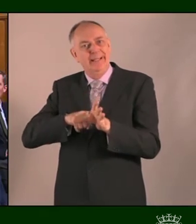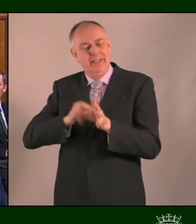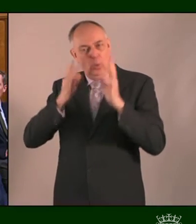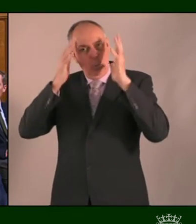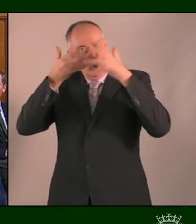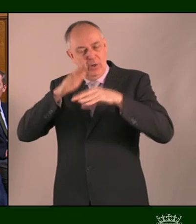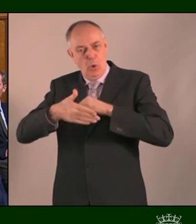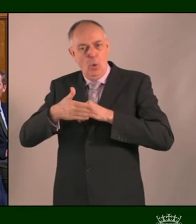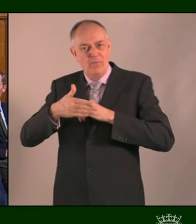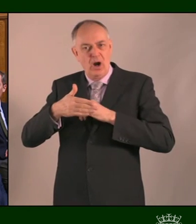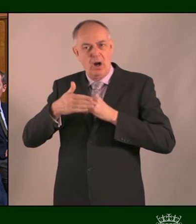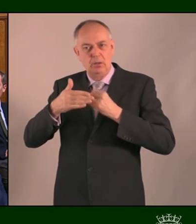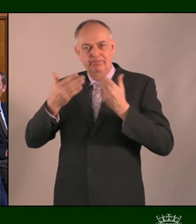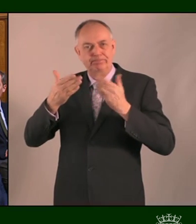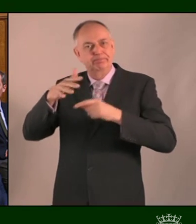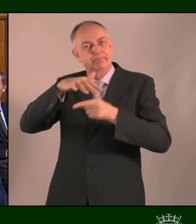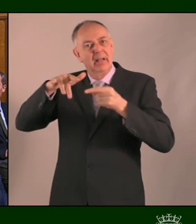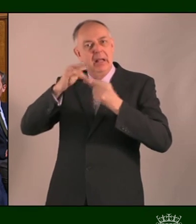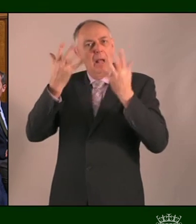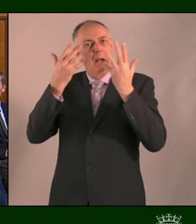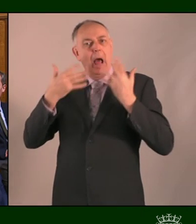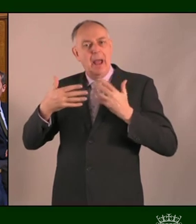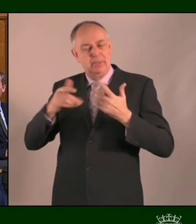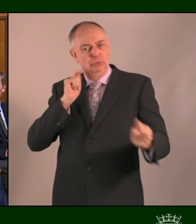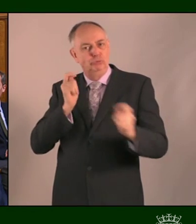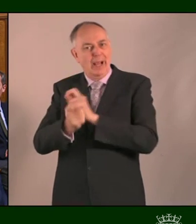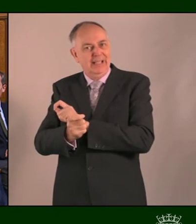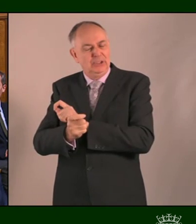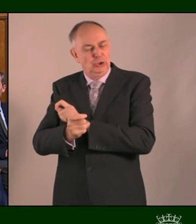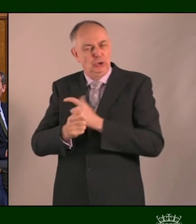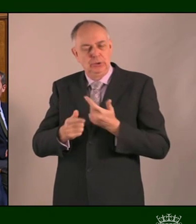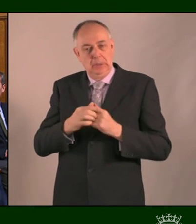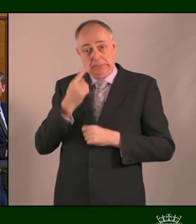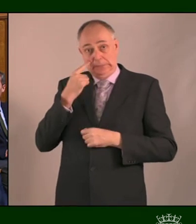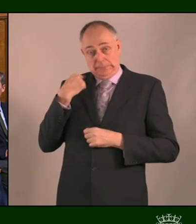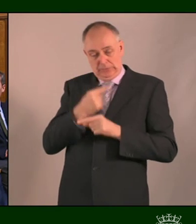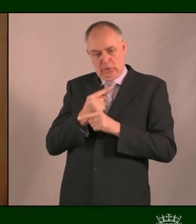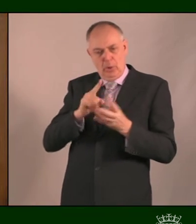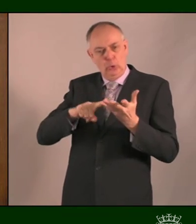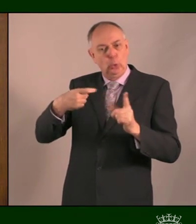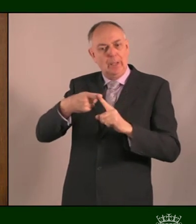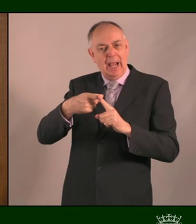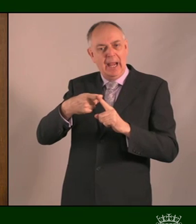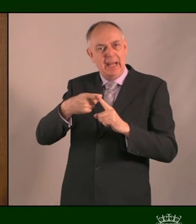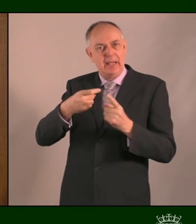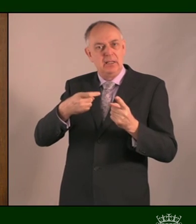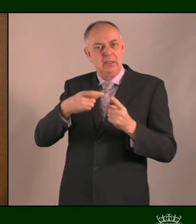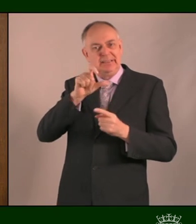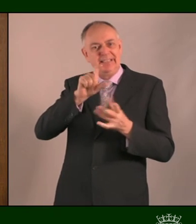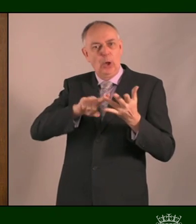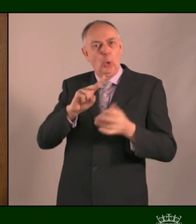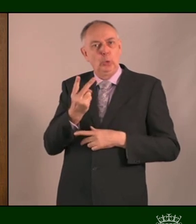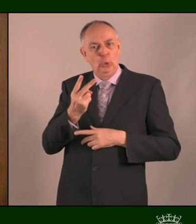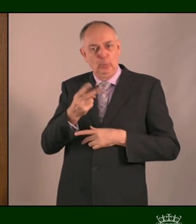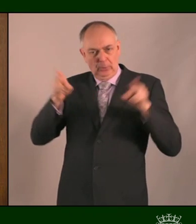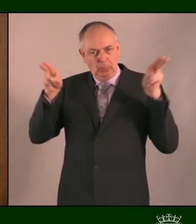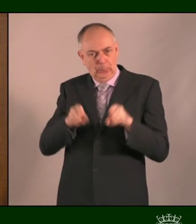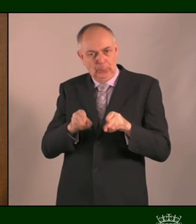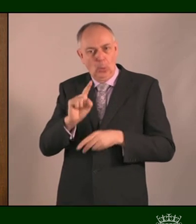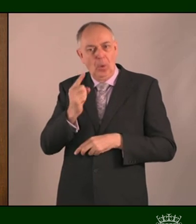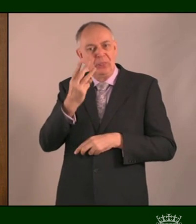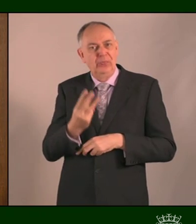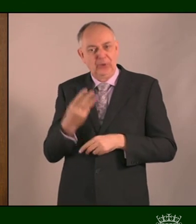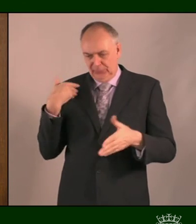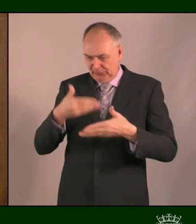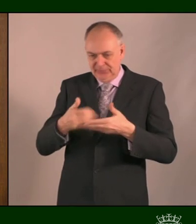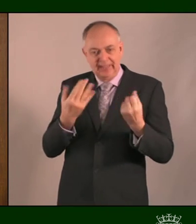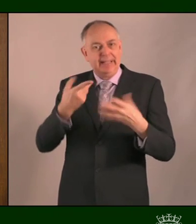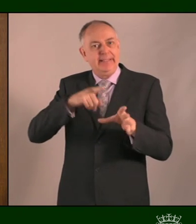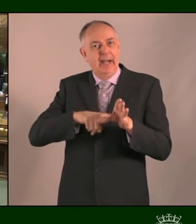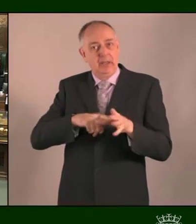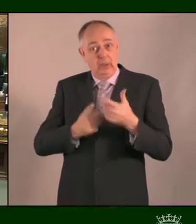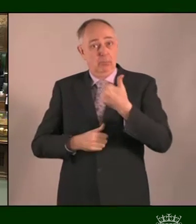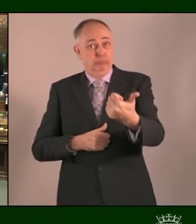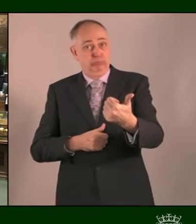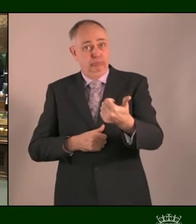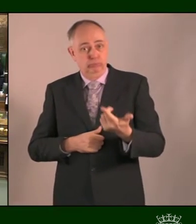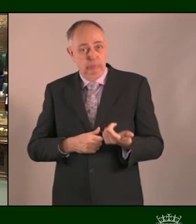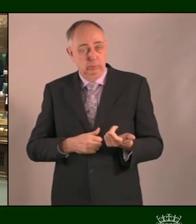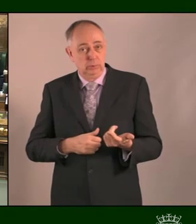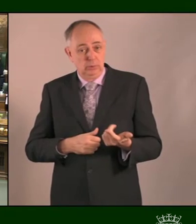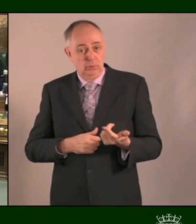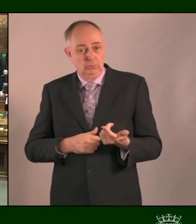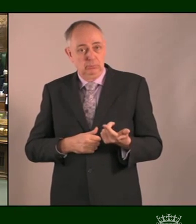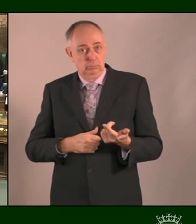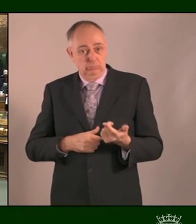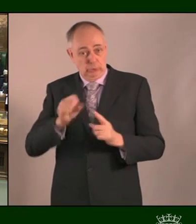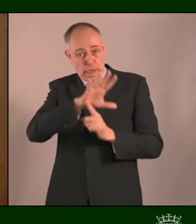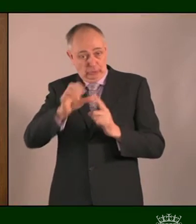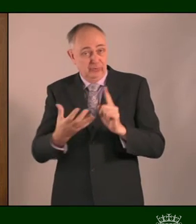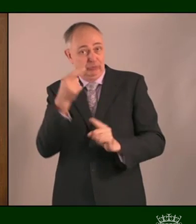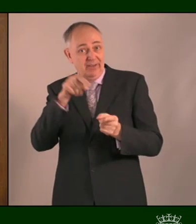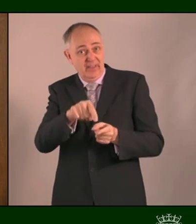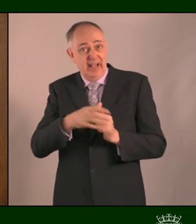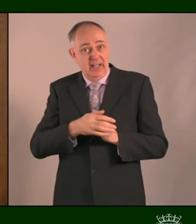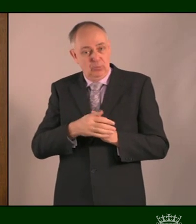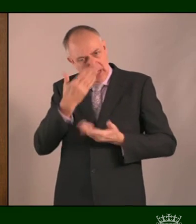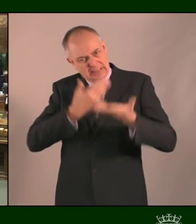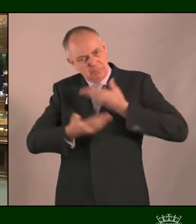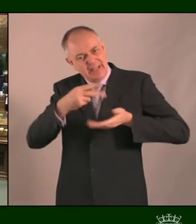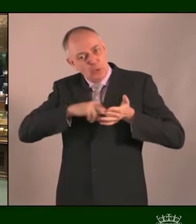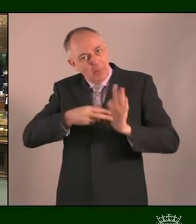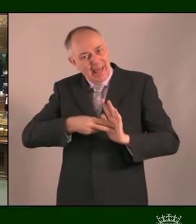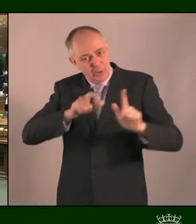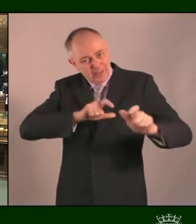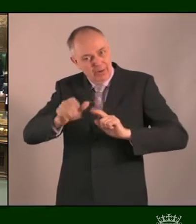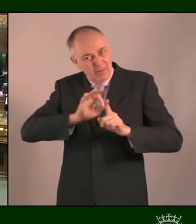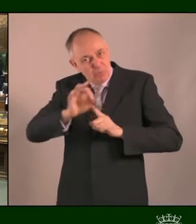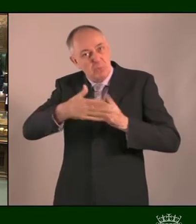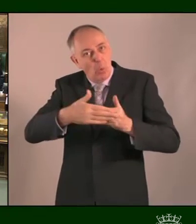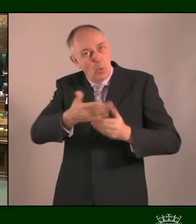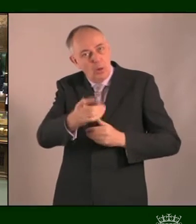Does my right honourable Friend agree that yesterday’s news that the UK’s carbon emissions have been reduced by a third over the past 10 years is a fantastic and important Conservative achievement, and will he set out his plans to continue this progress?